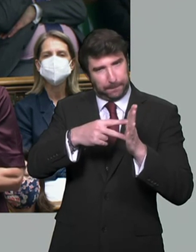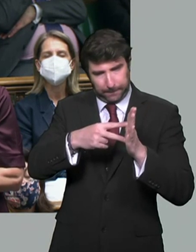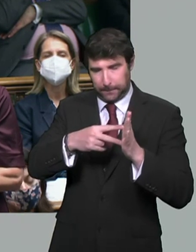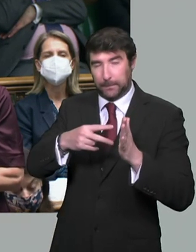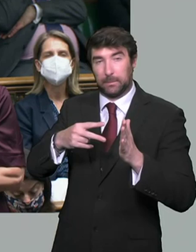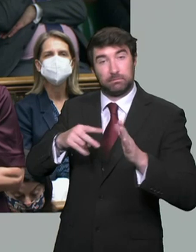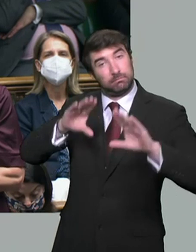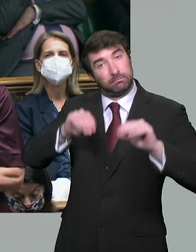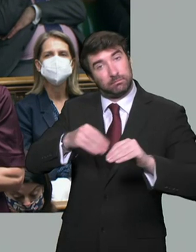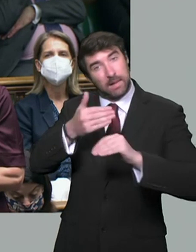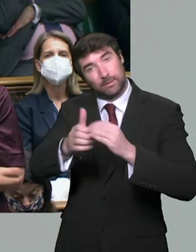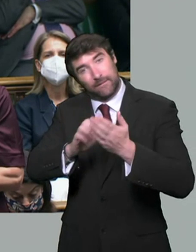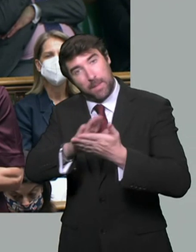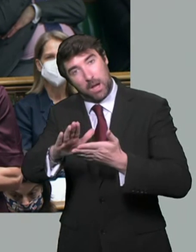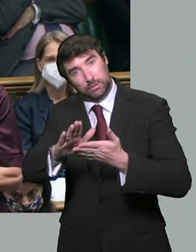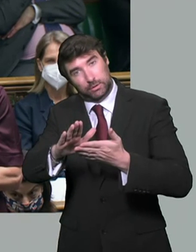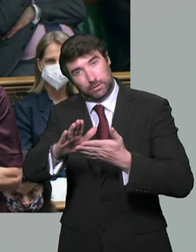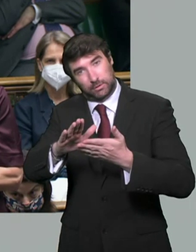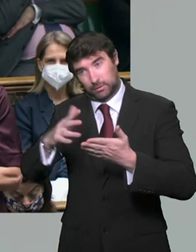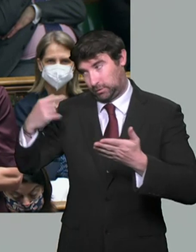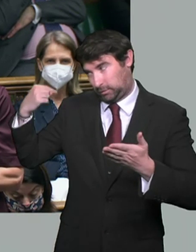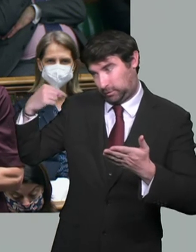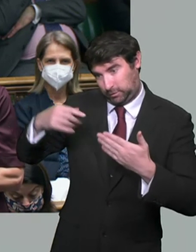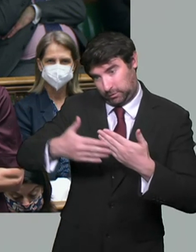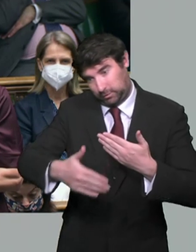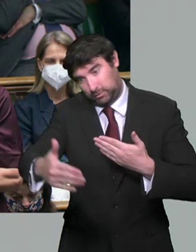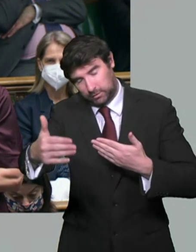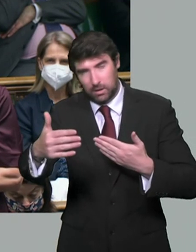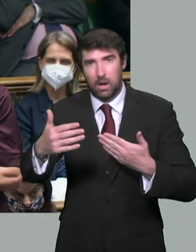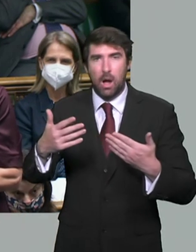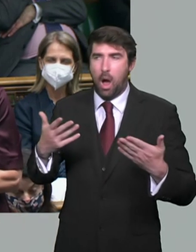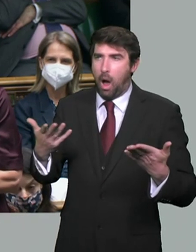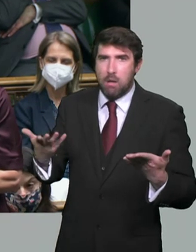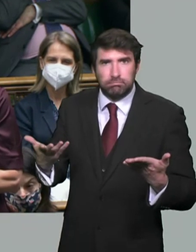He has been unable to get support from the resolution centre either, and has now been refused settled status.